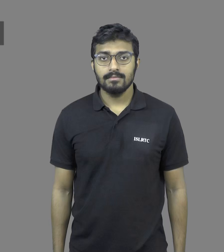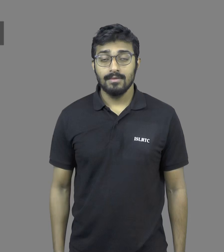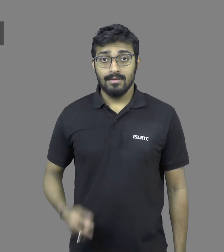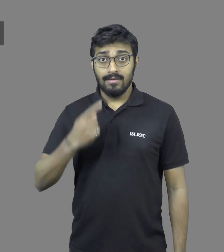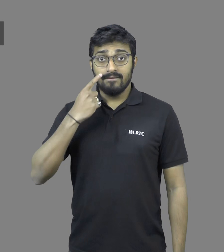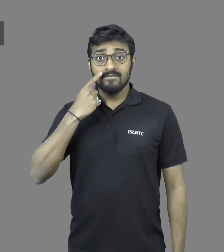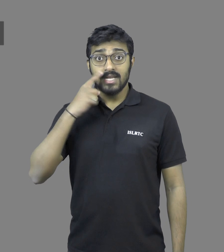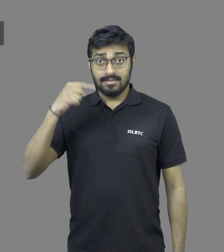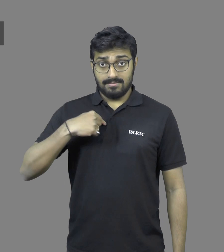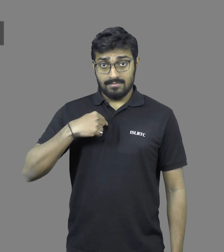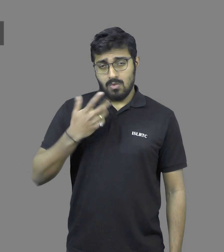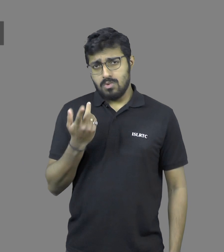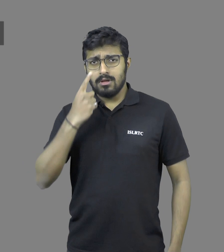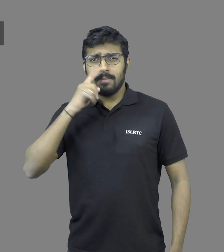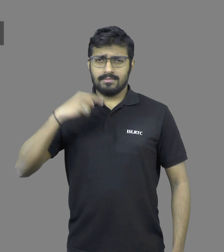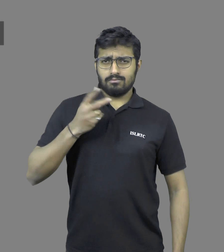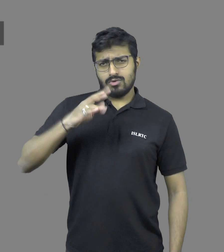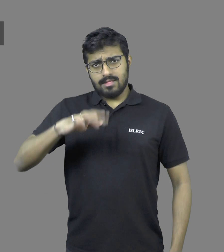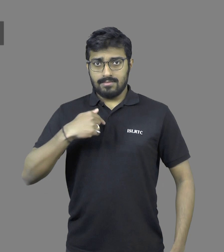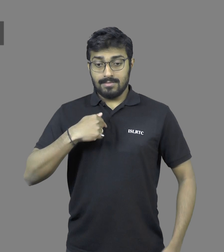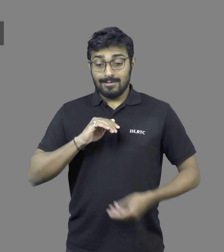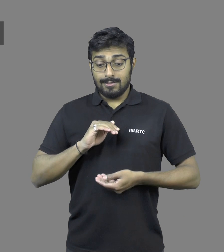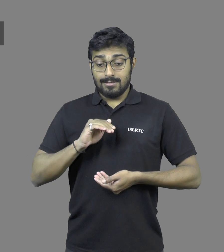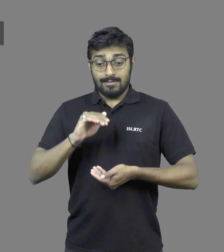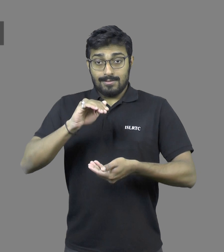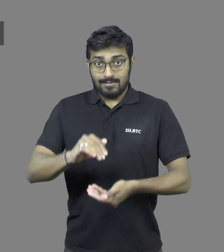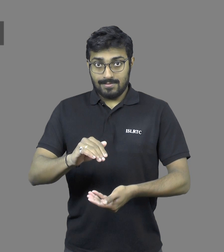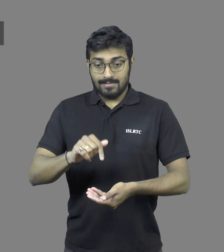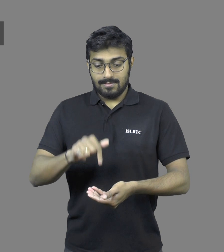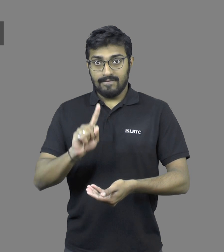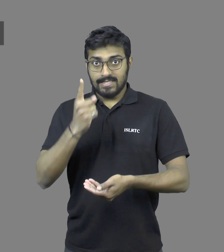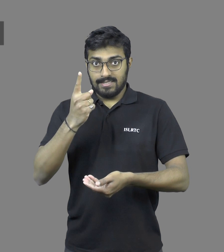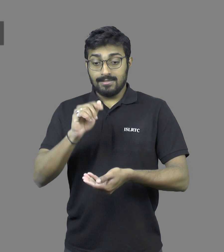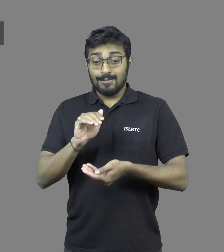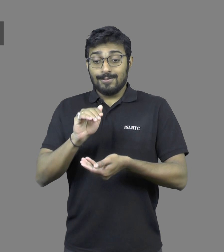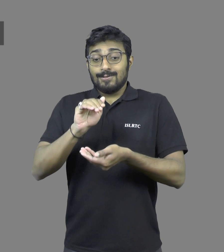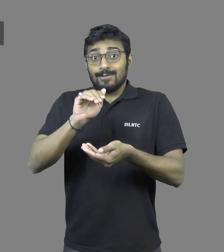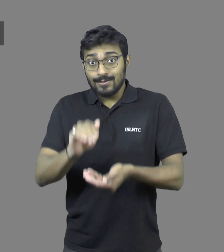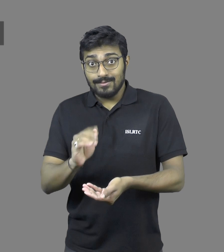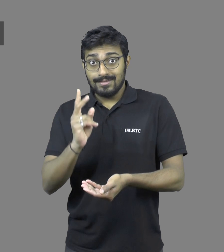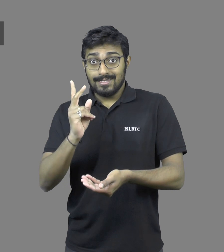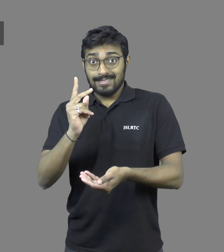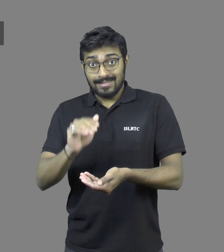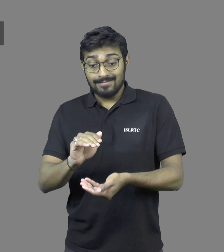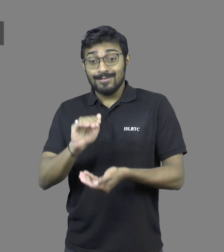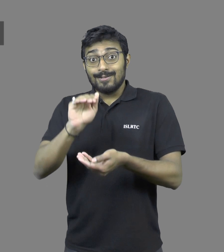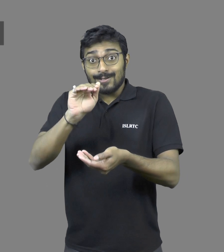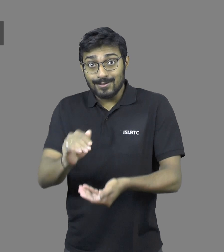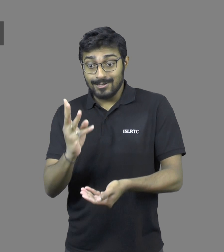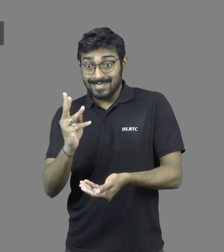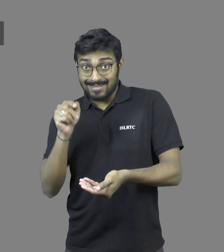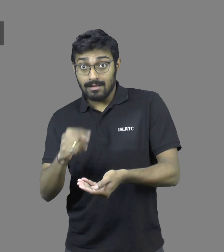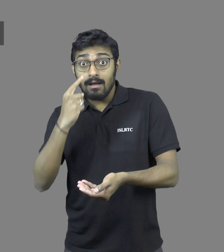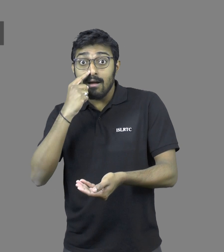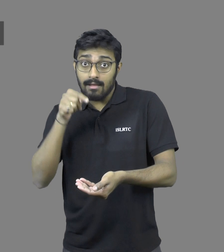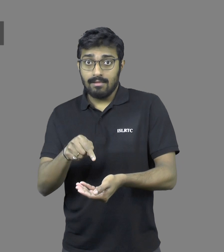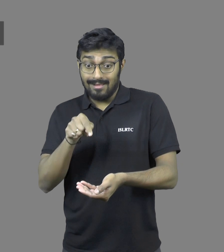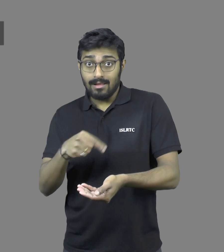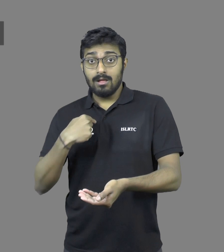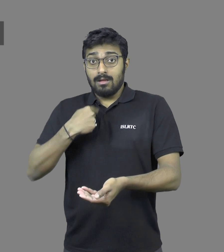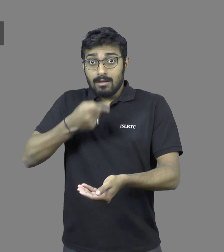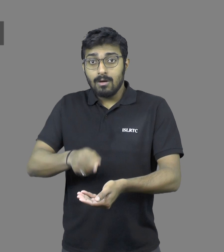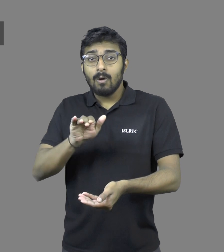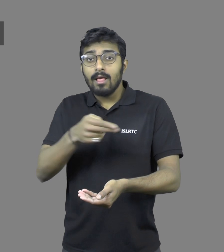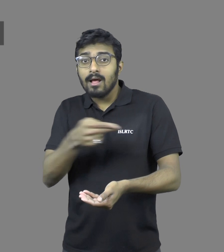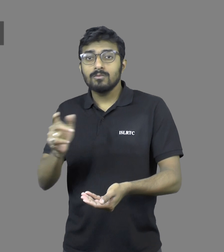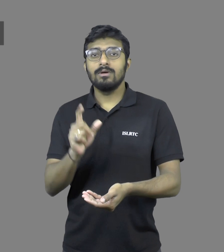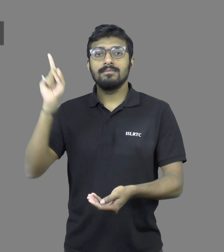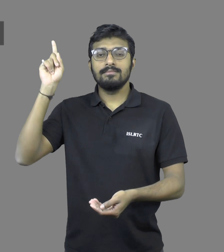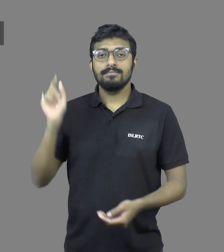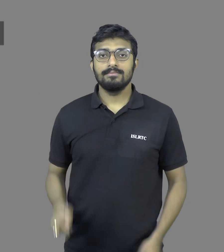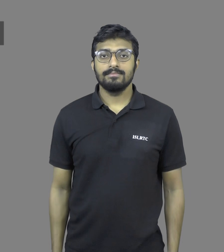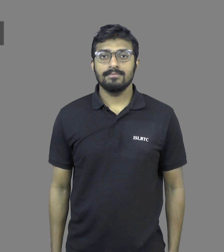Great-Grandaughter